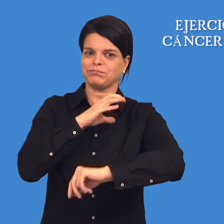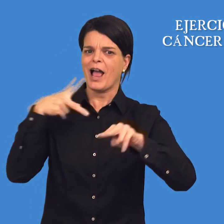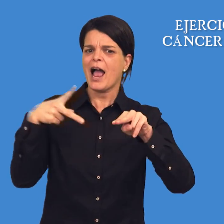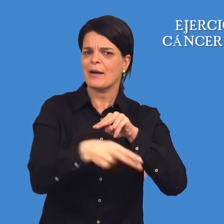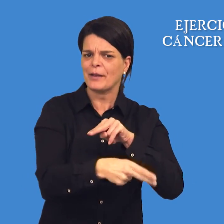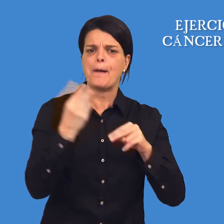evitar